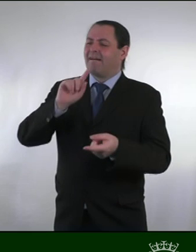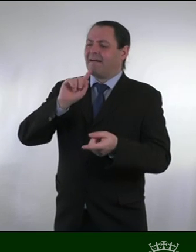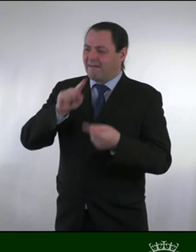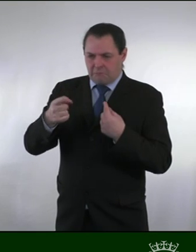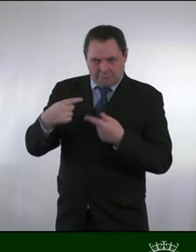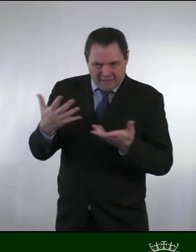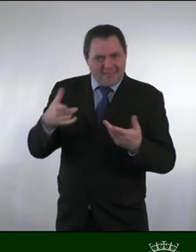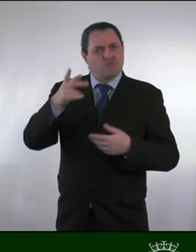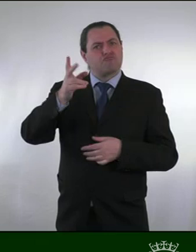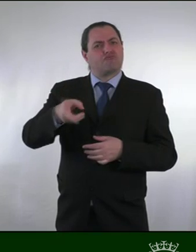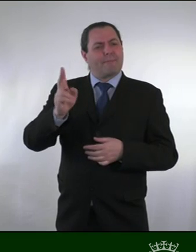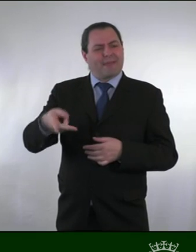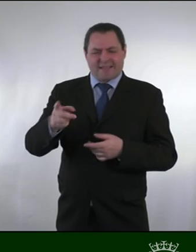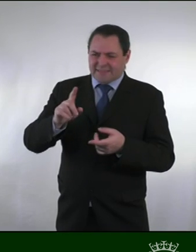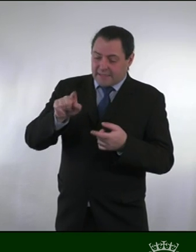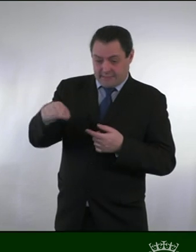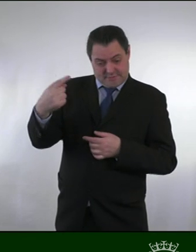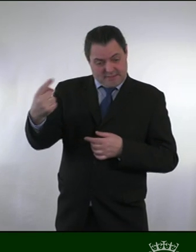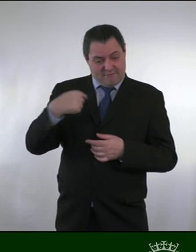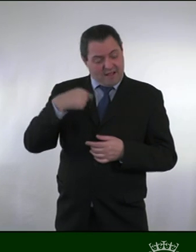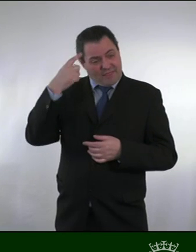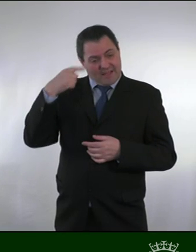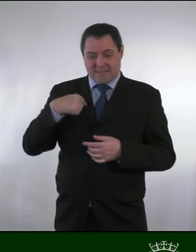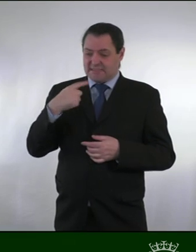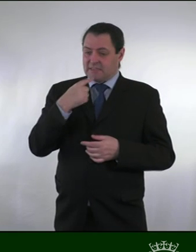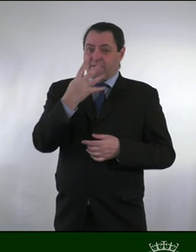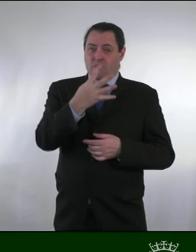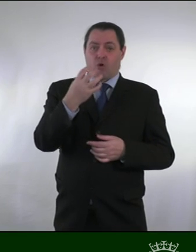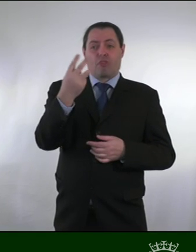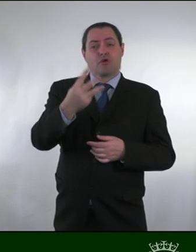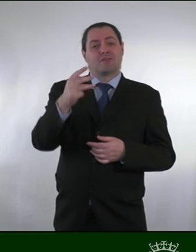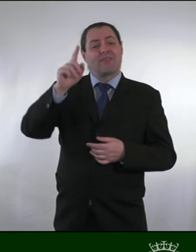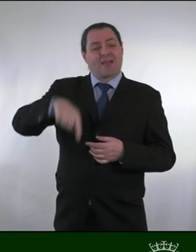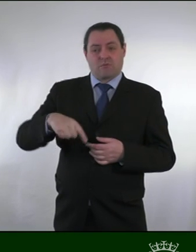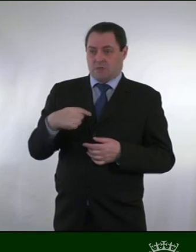Let me repeat this, because I think he gave a figure of 413,000.